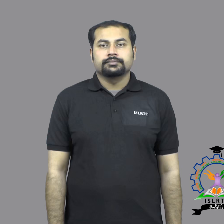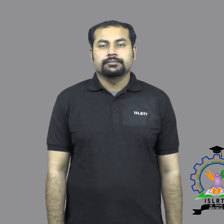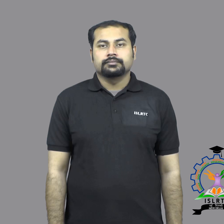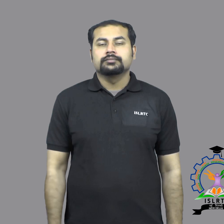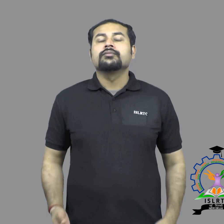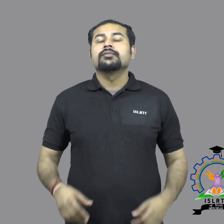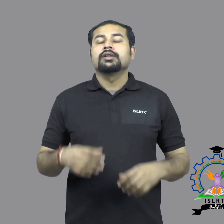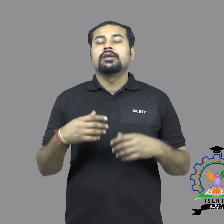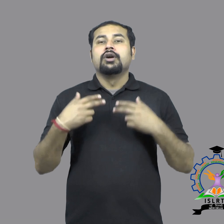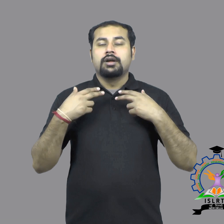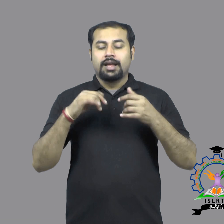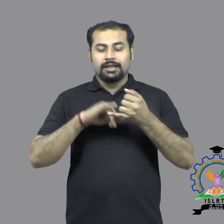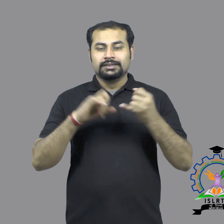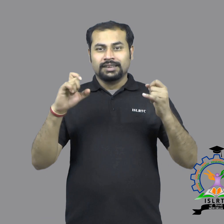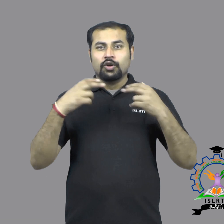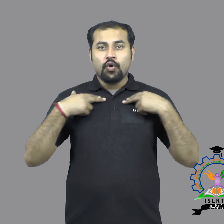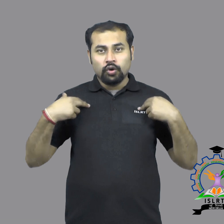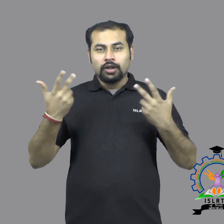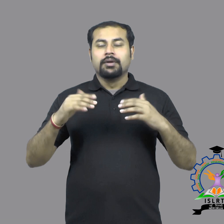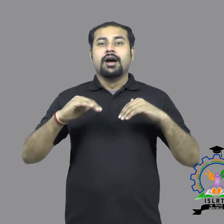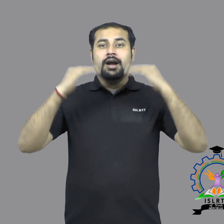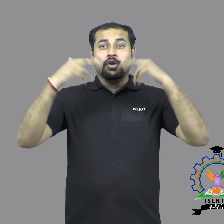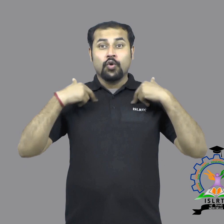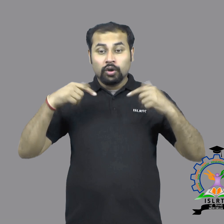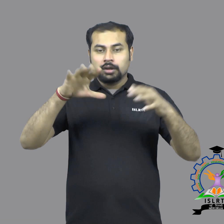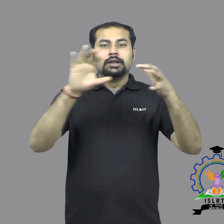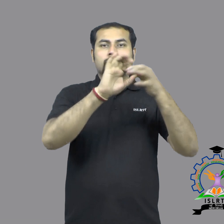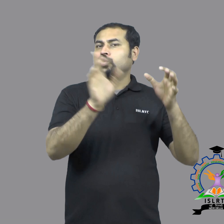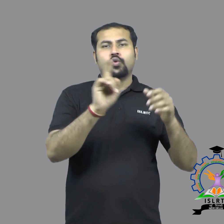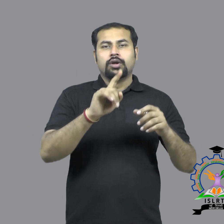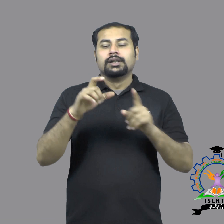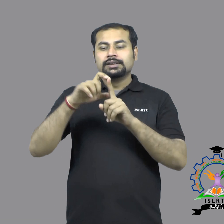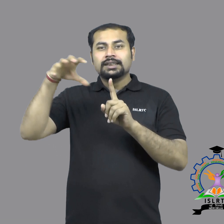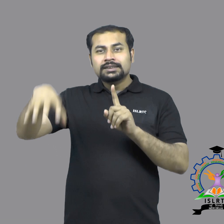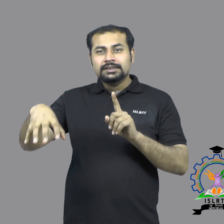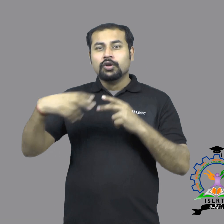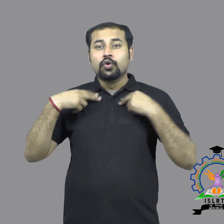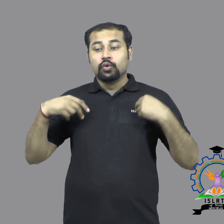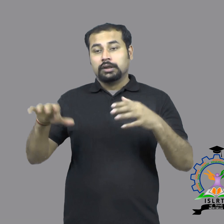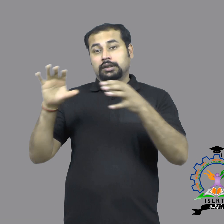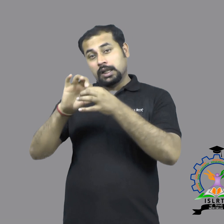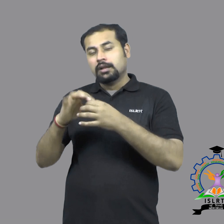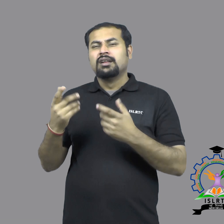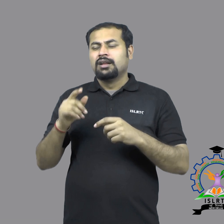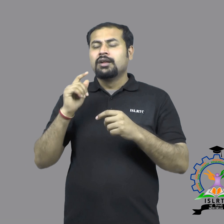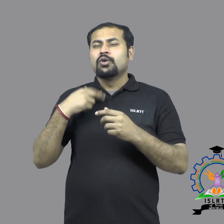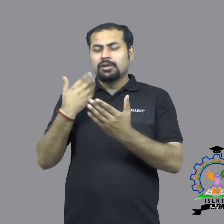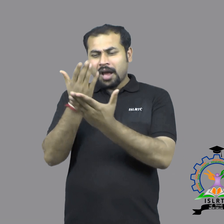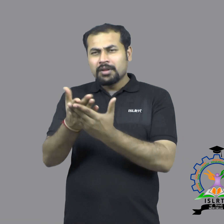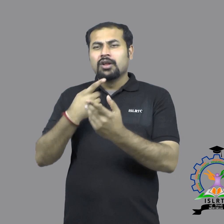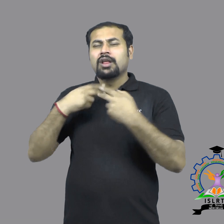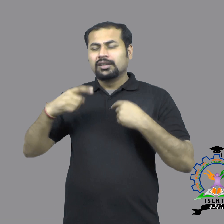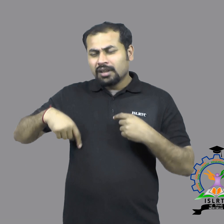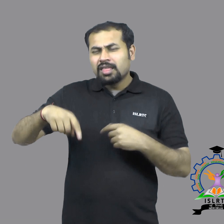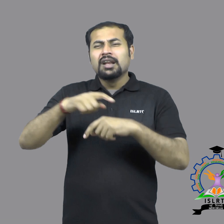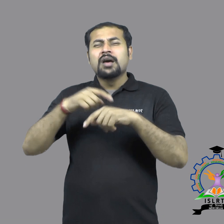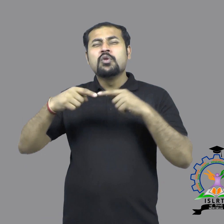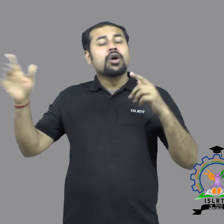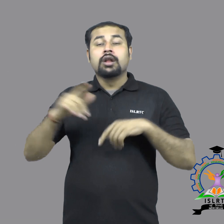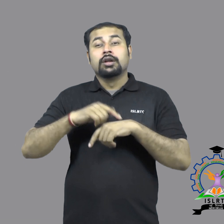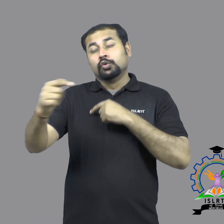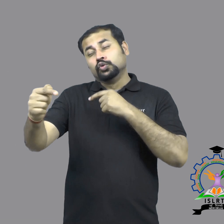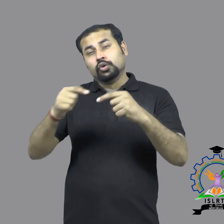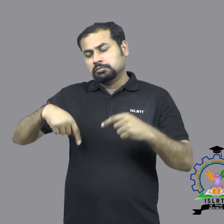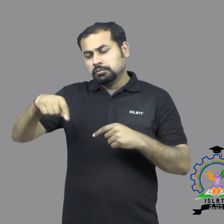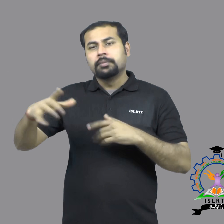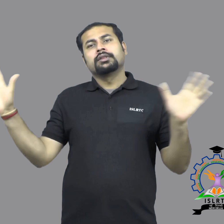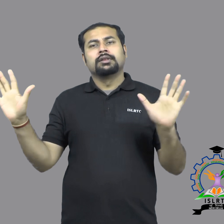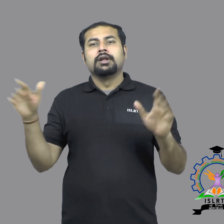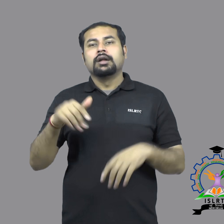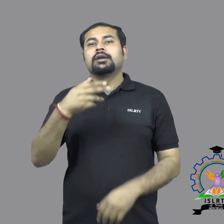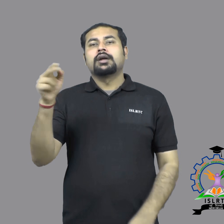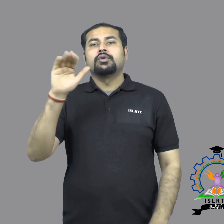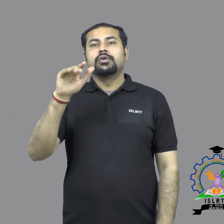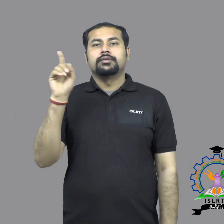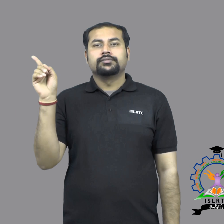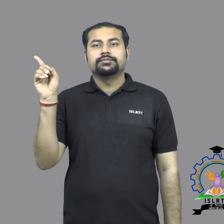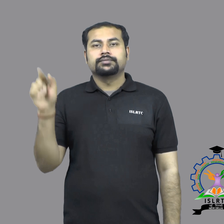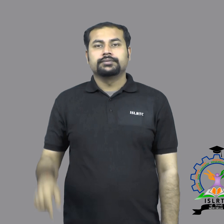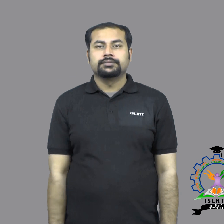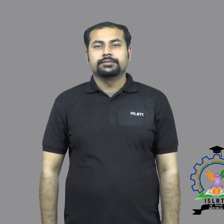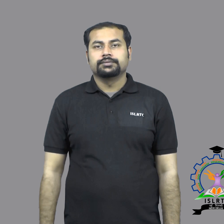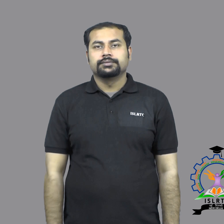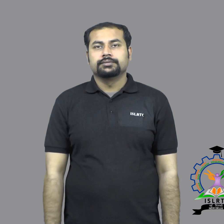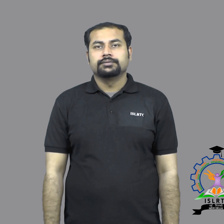Fast Track Court